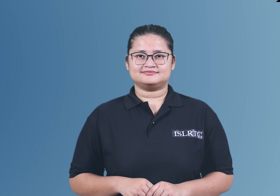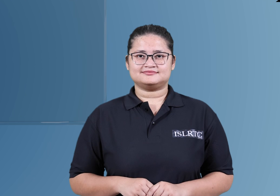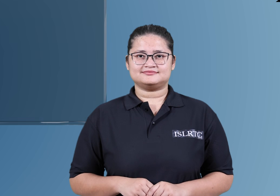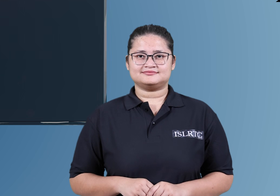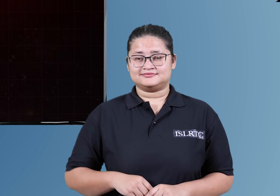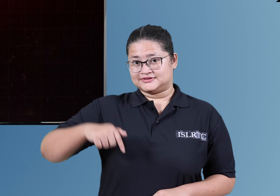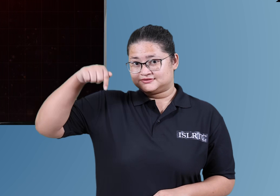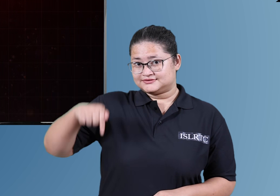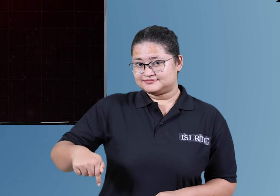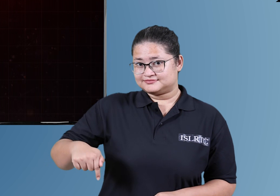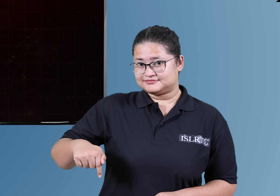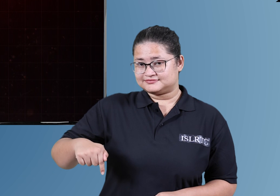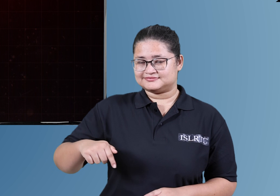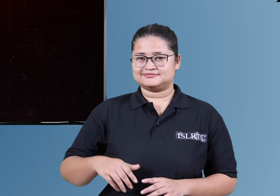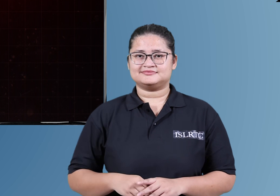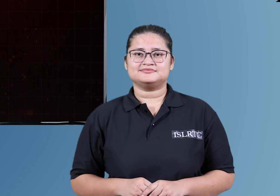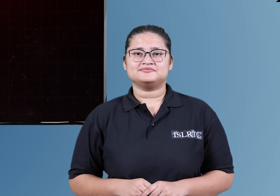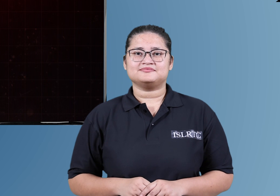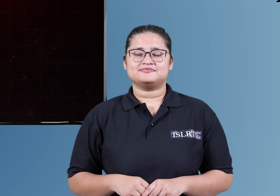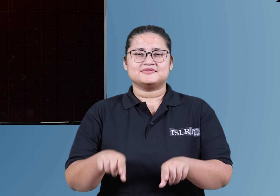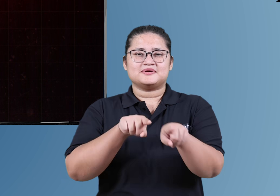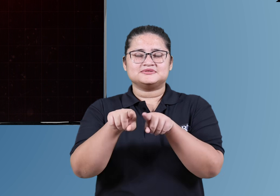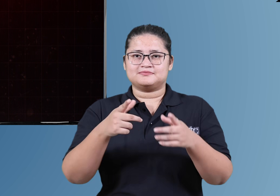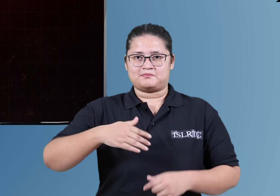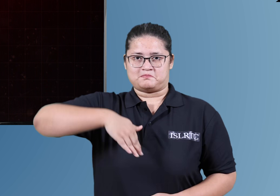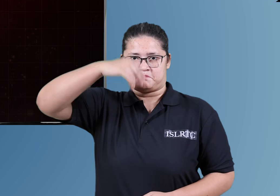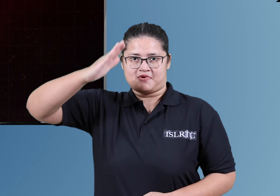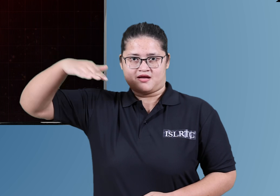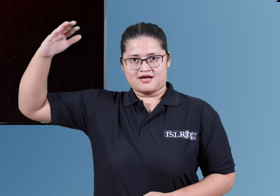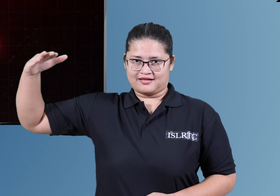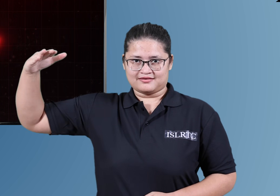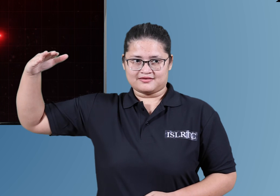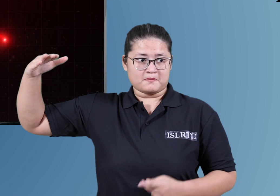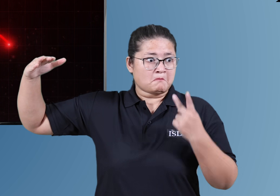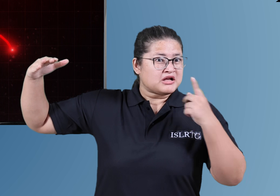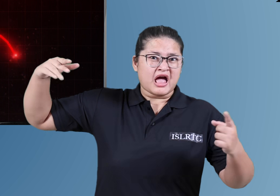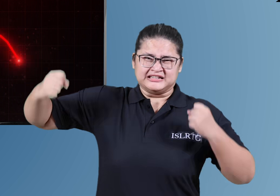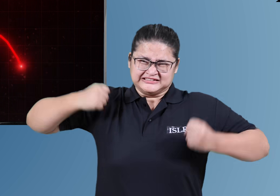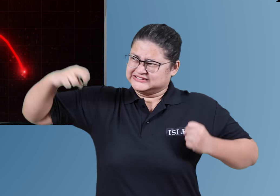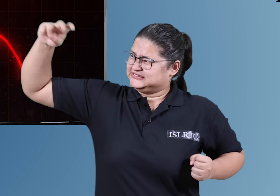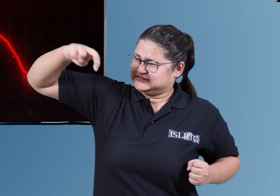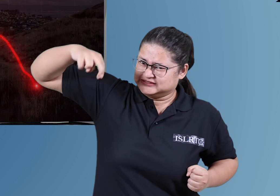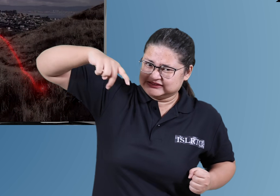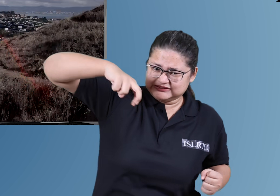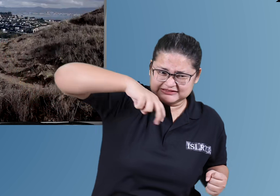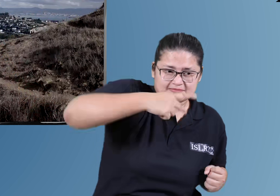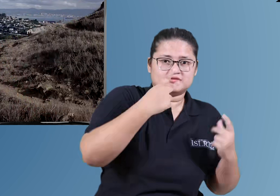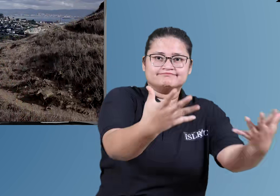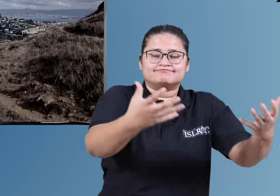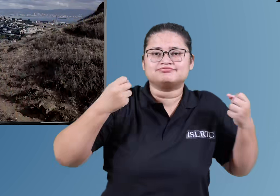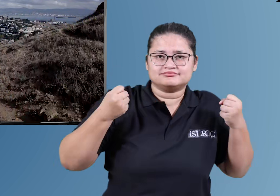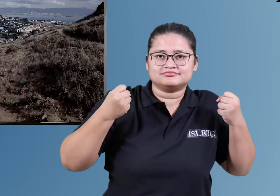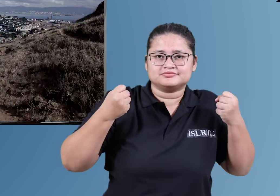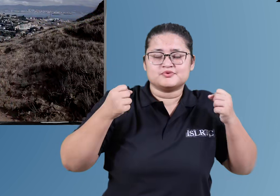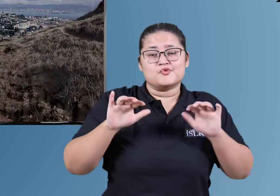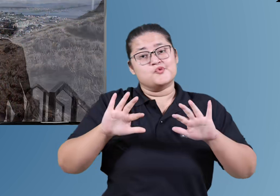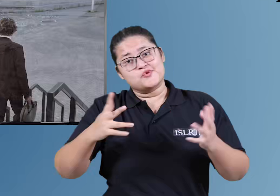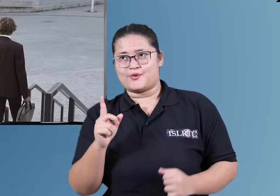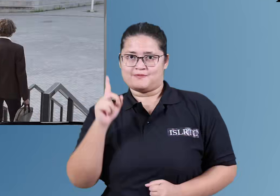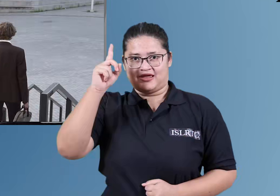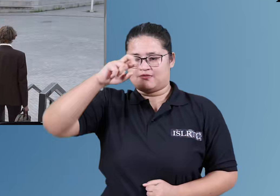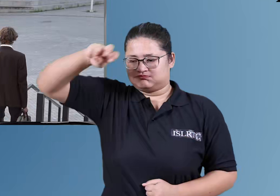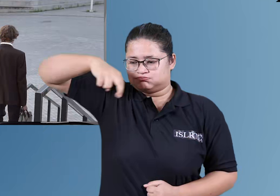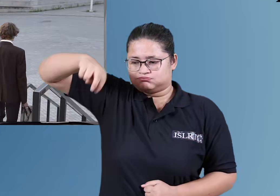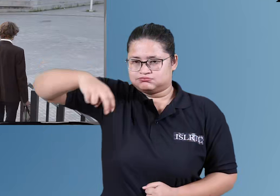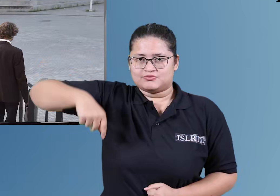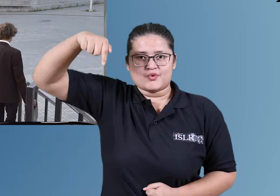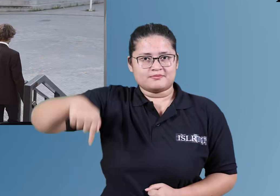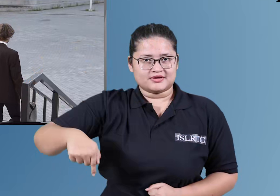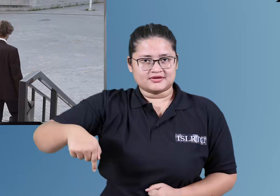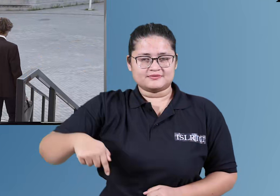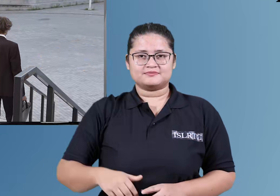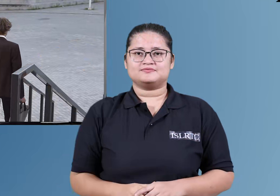Down Down refers to a direction. Example: He ran down the hill to catch the bus or he went down the staircase.